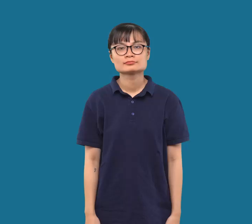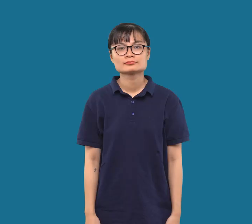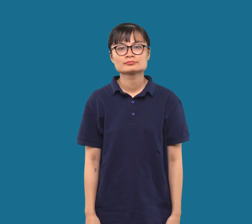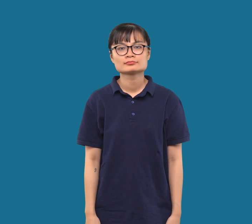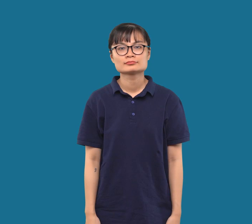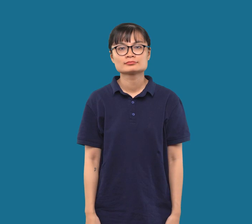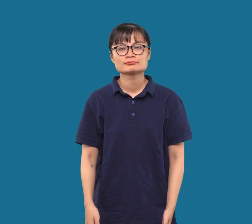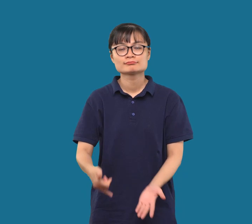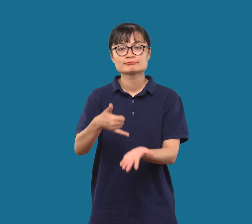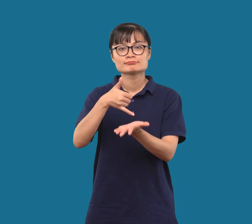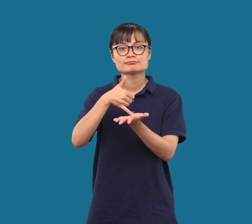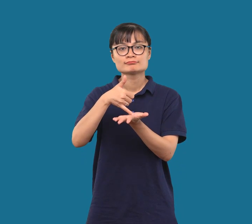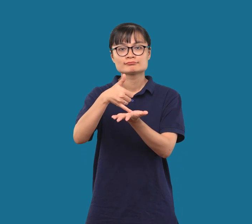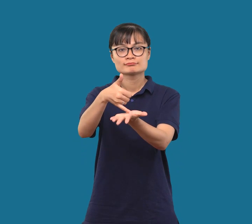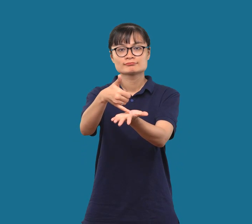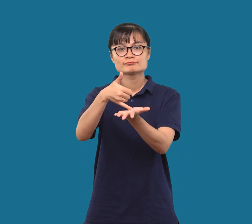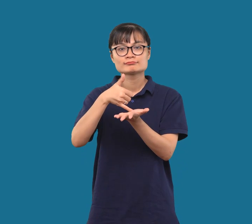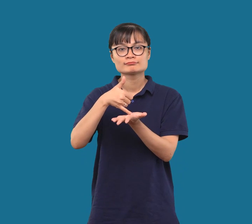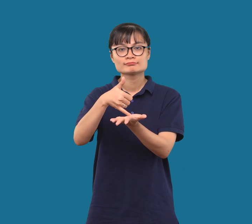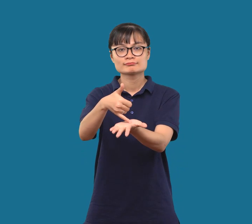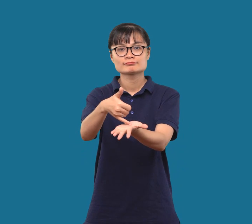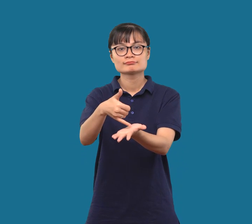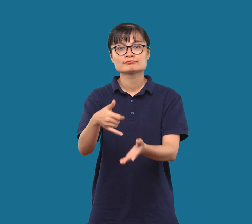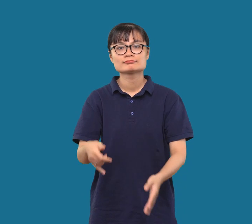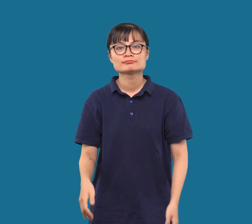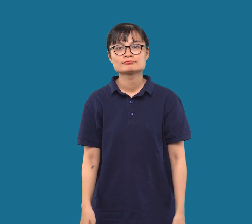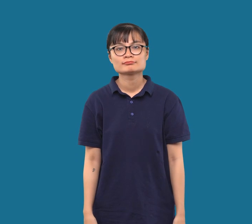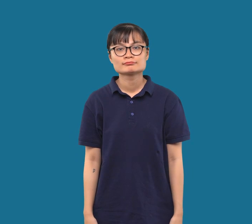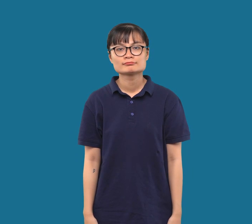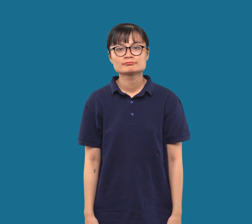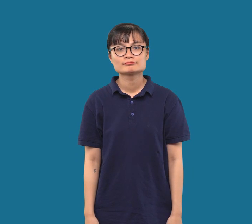giải vô địch